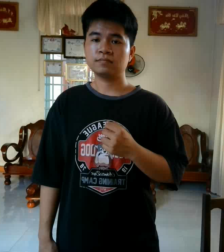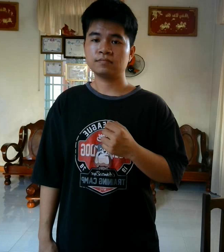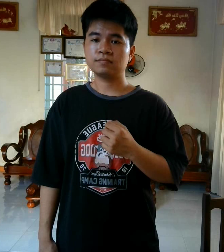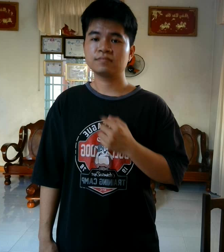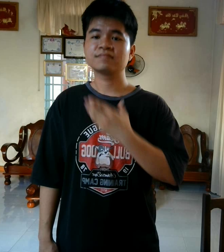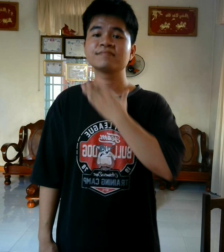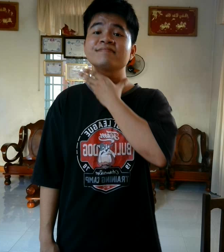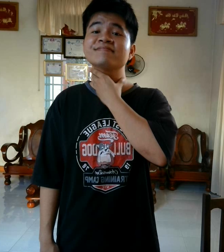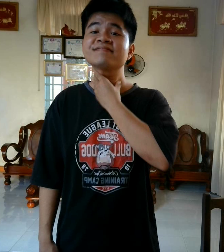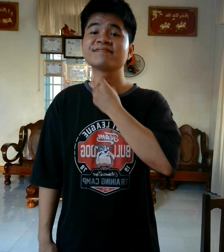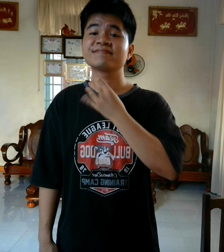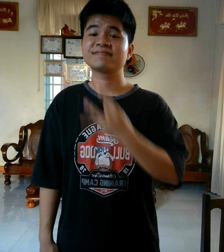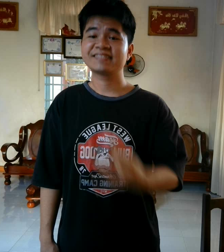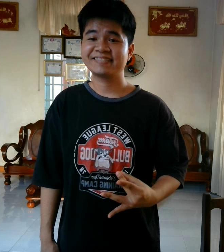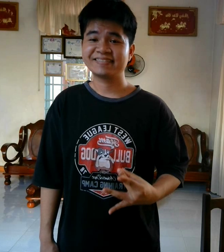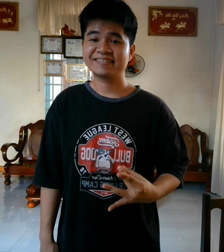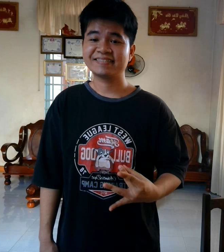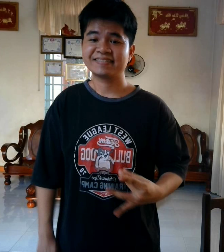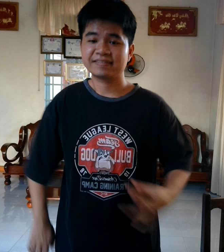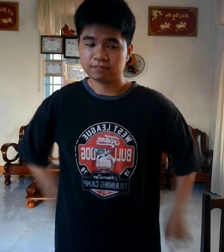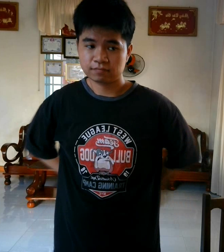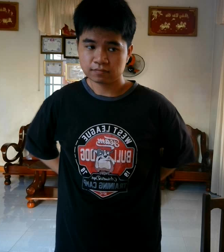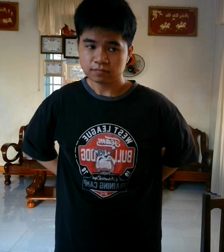thich